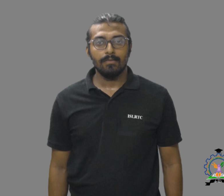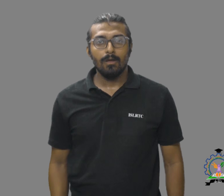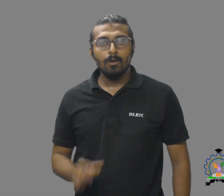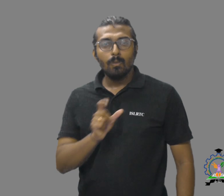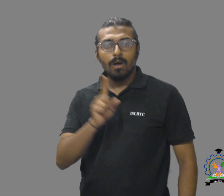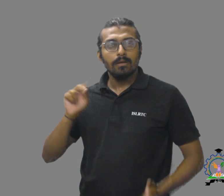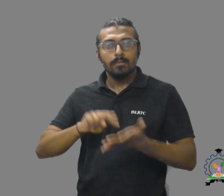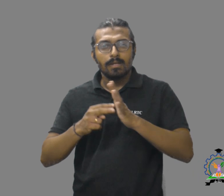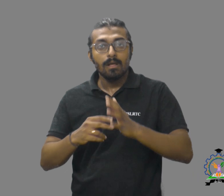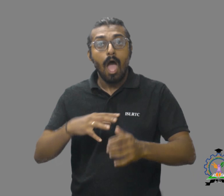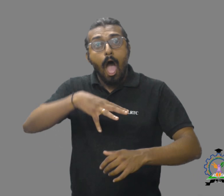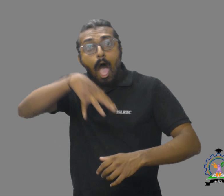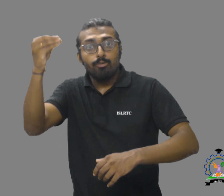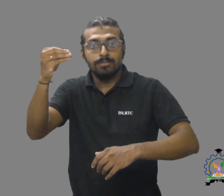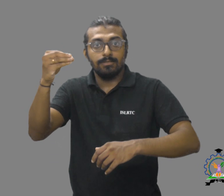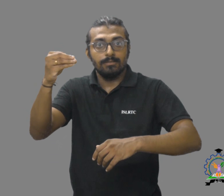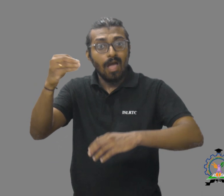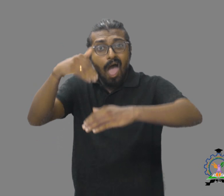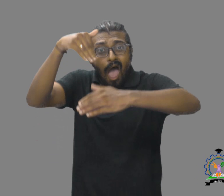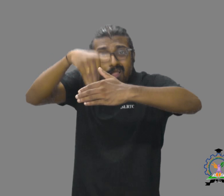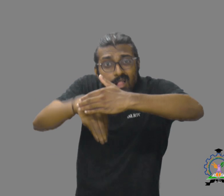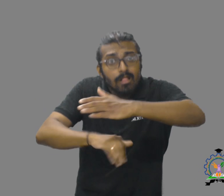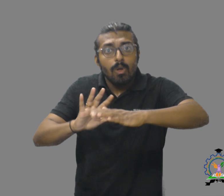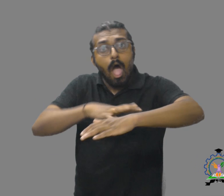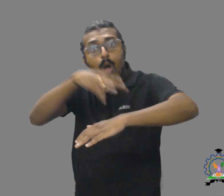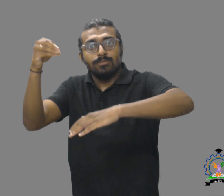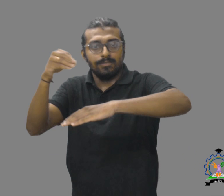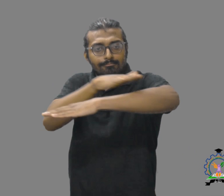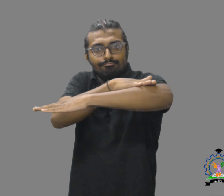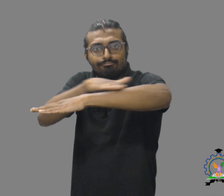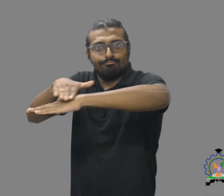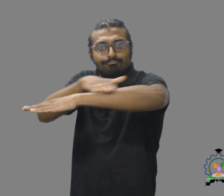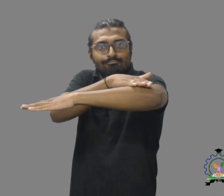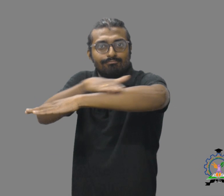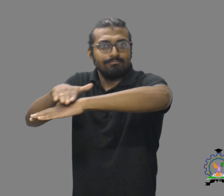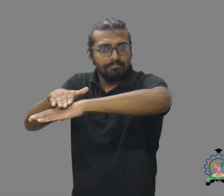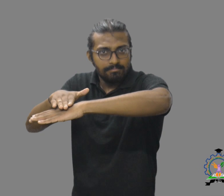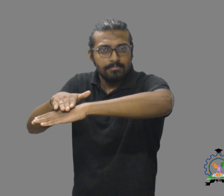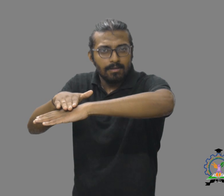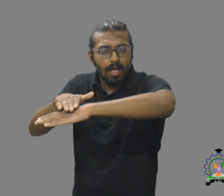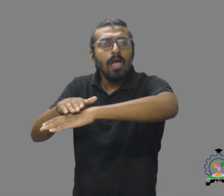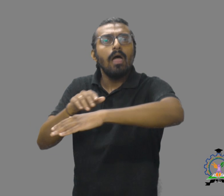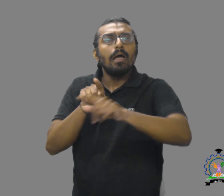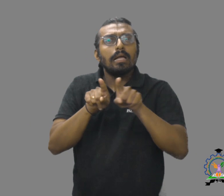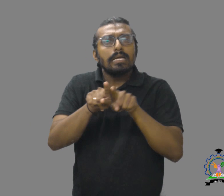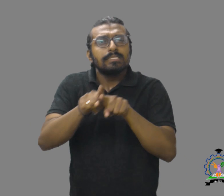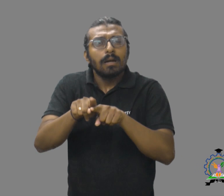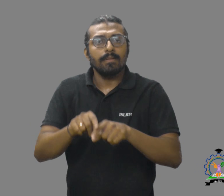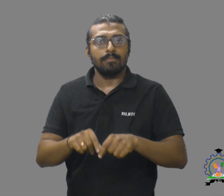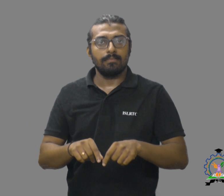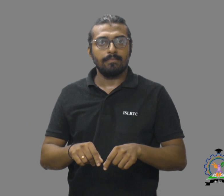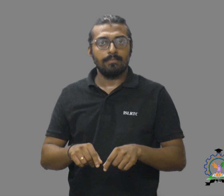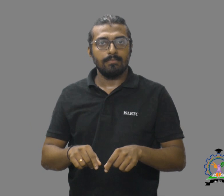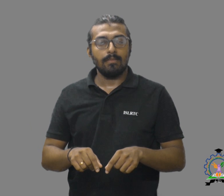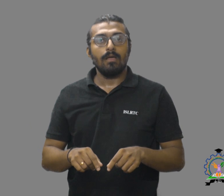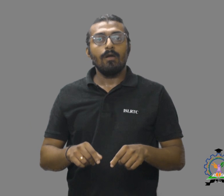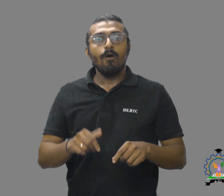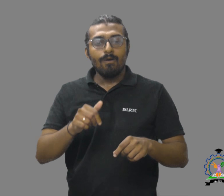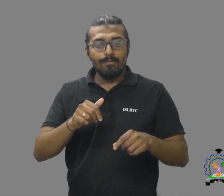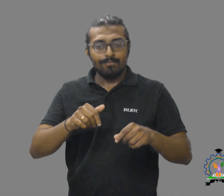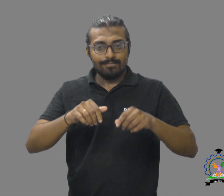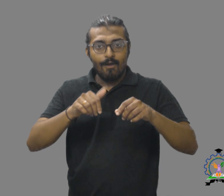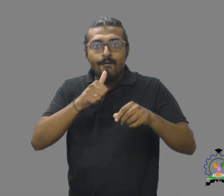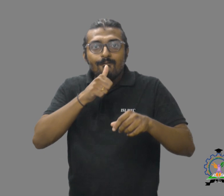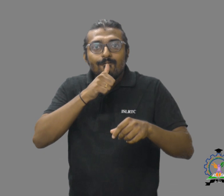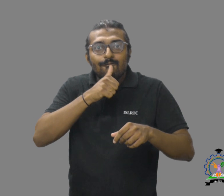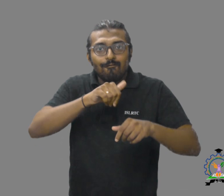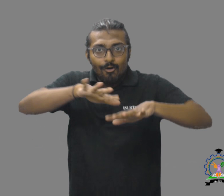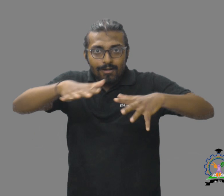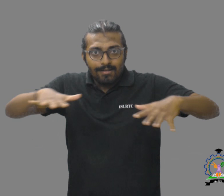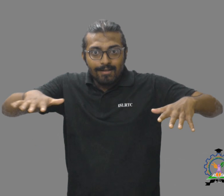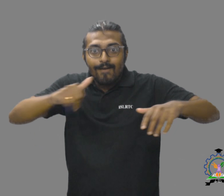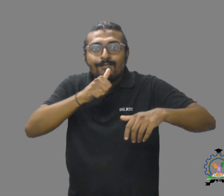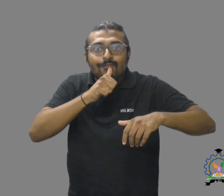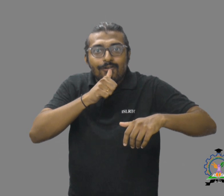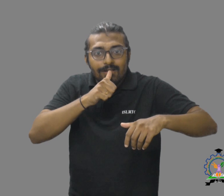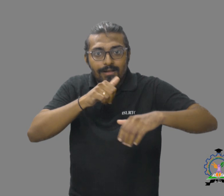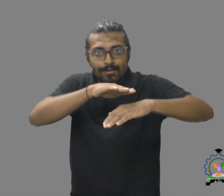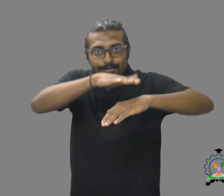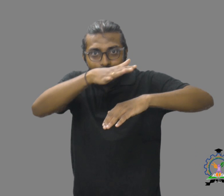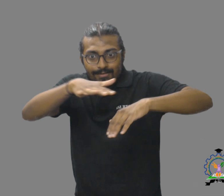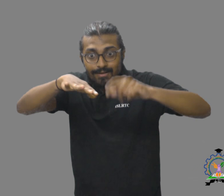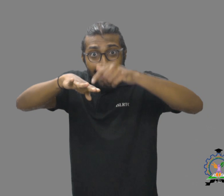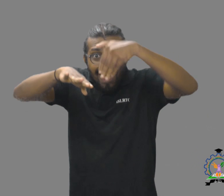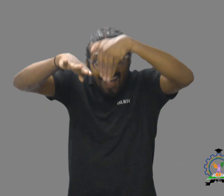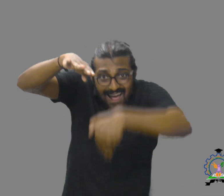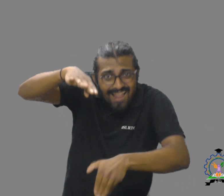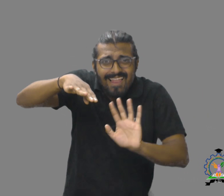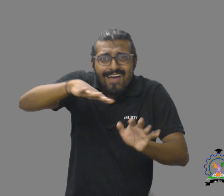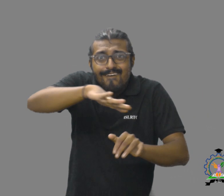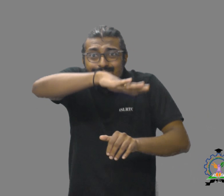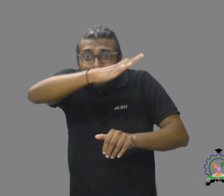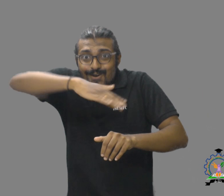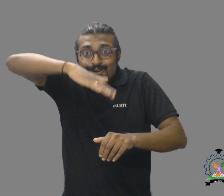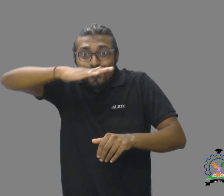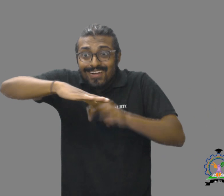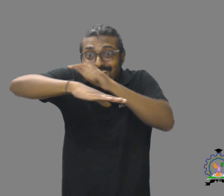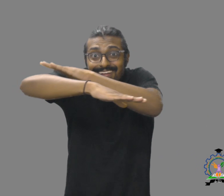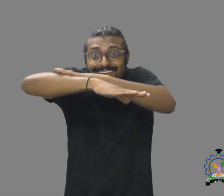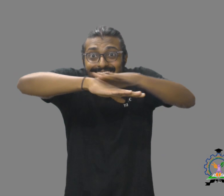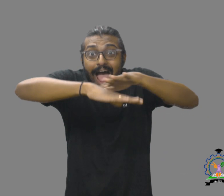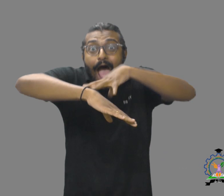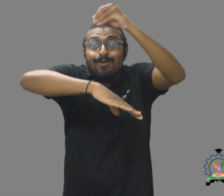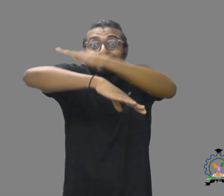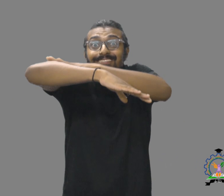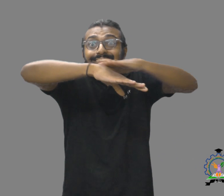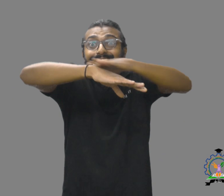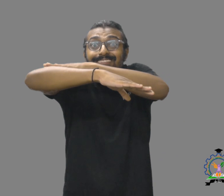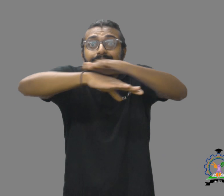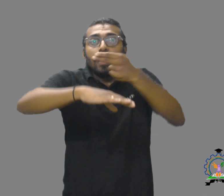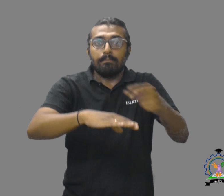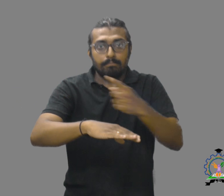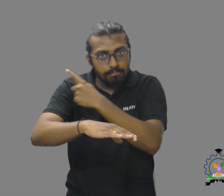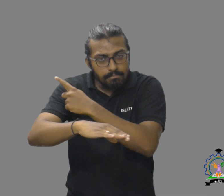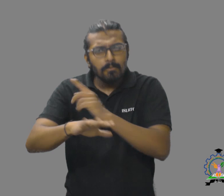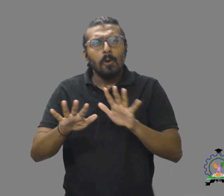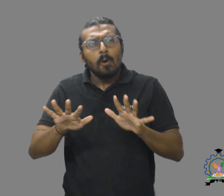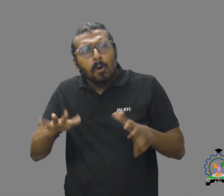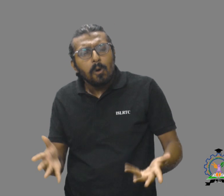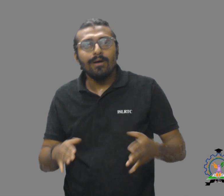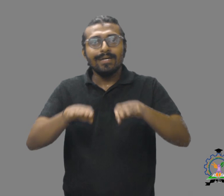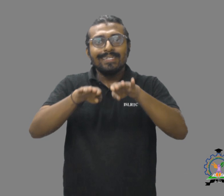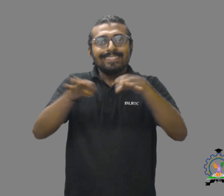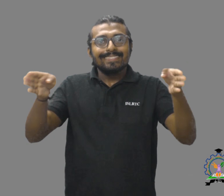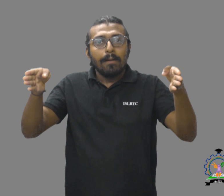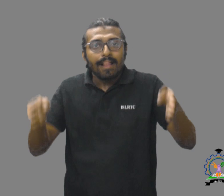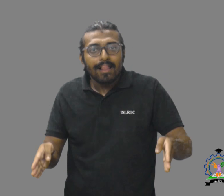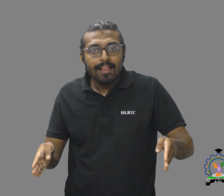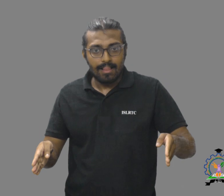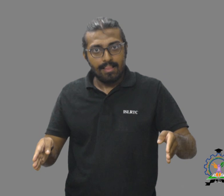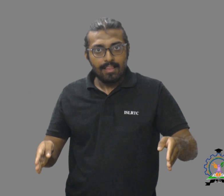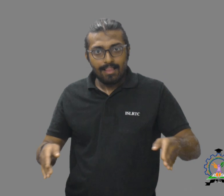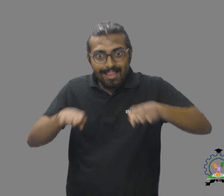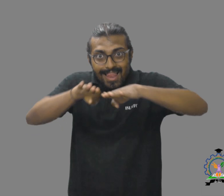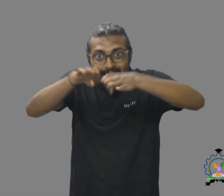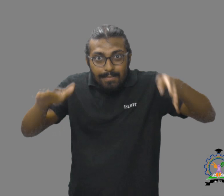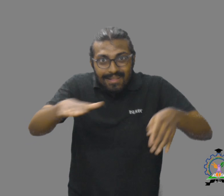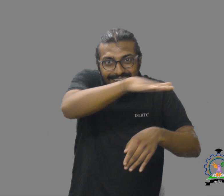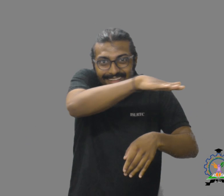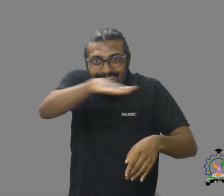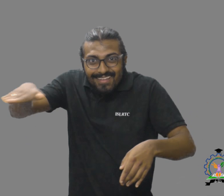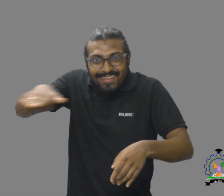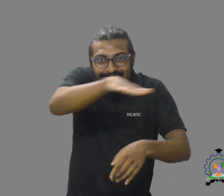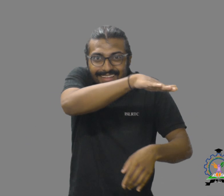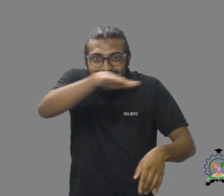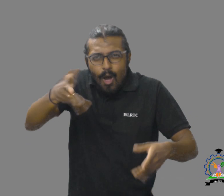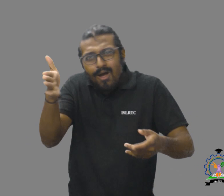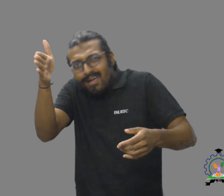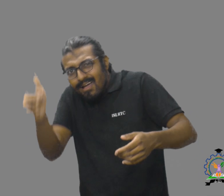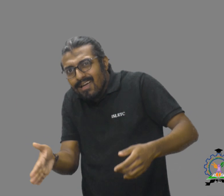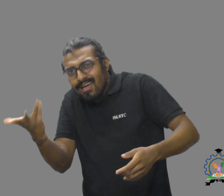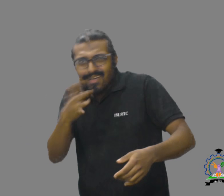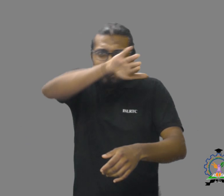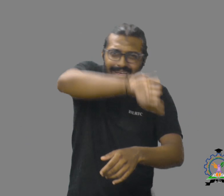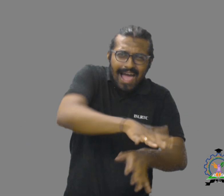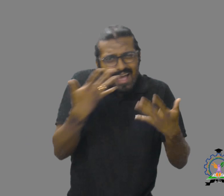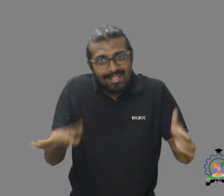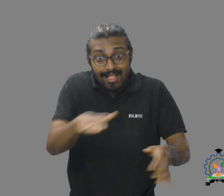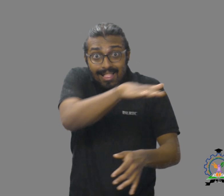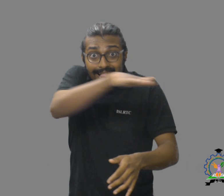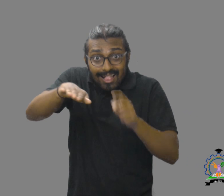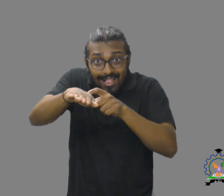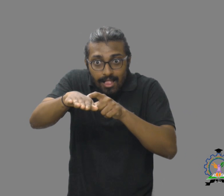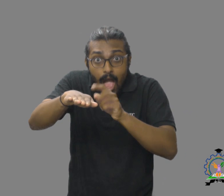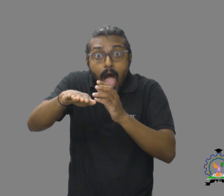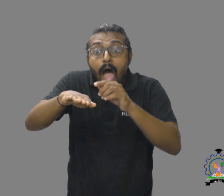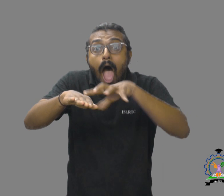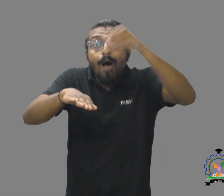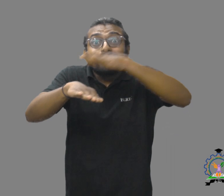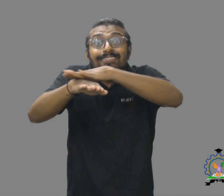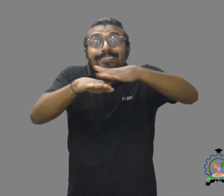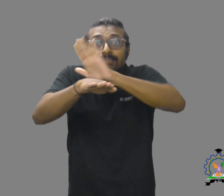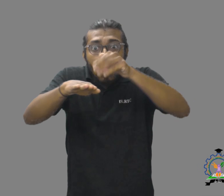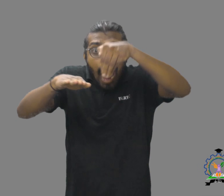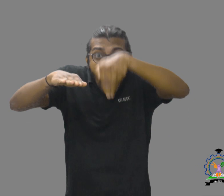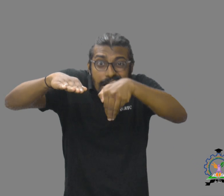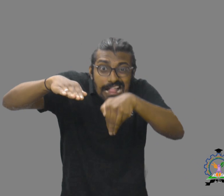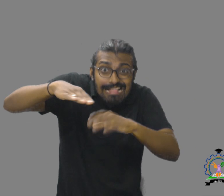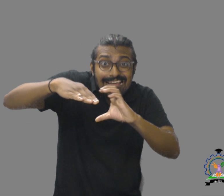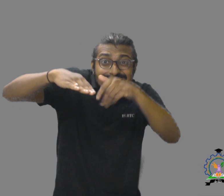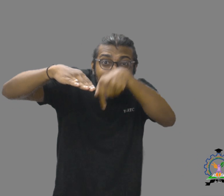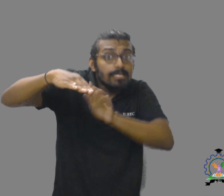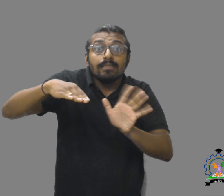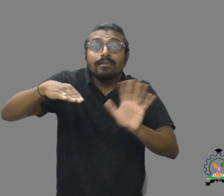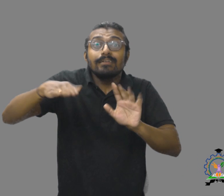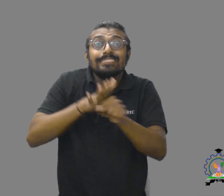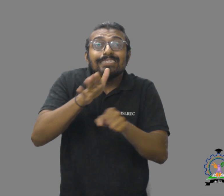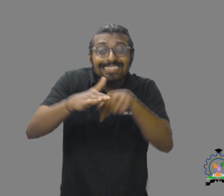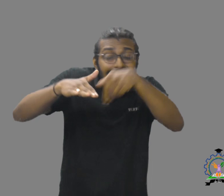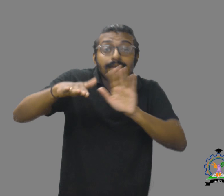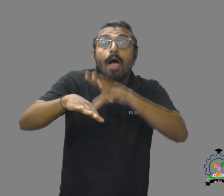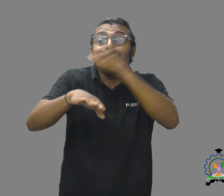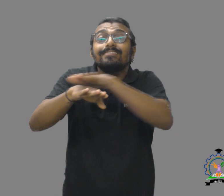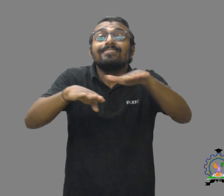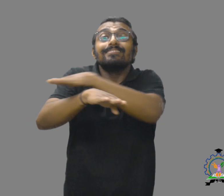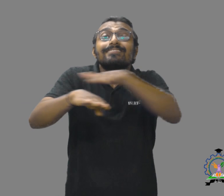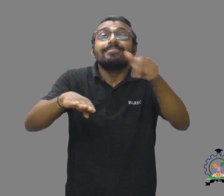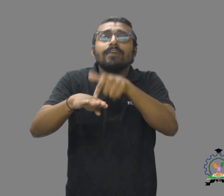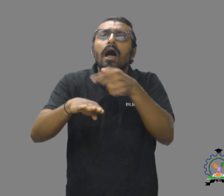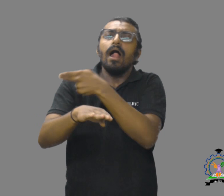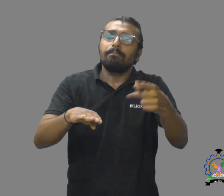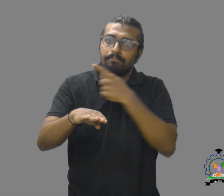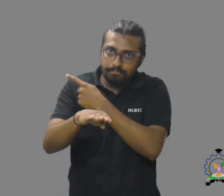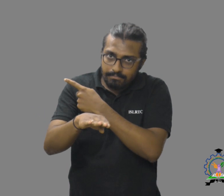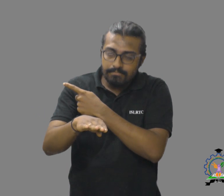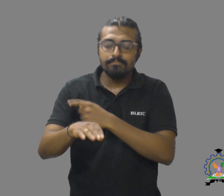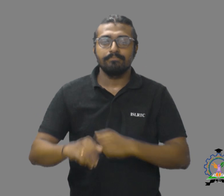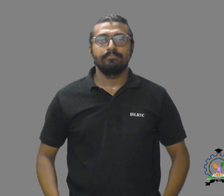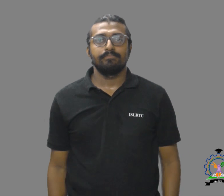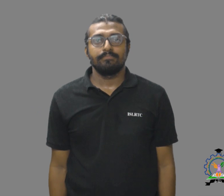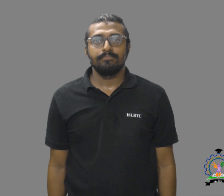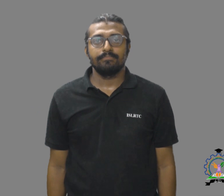Surface